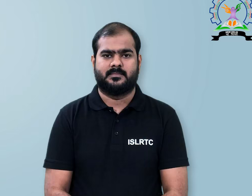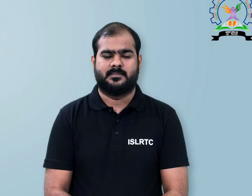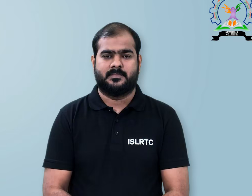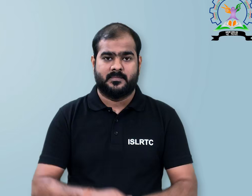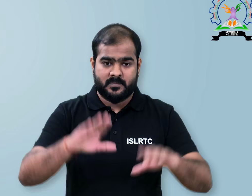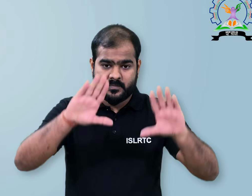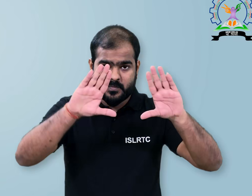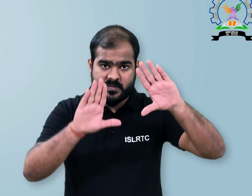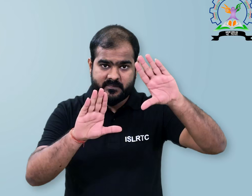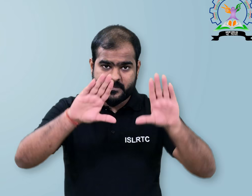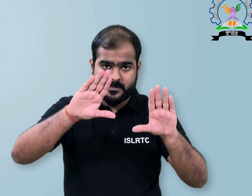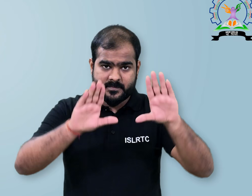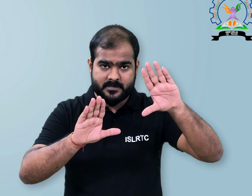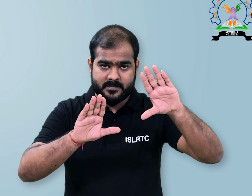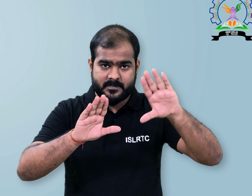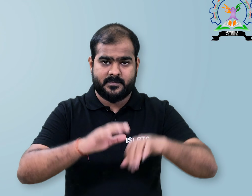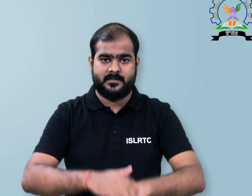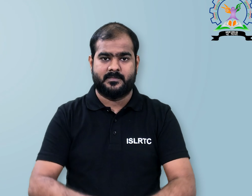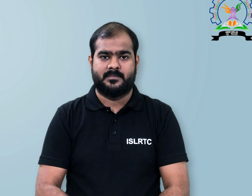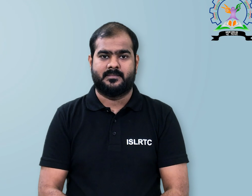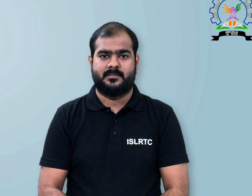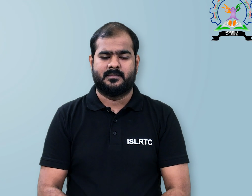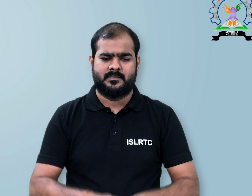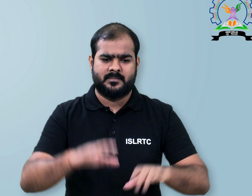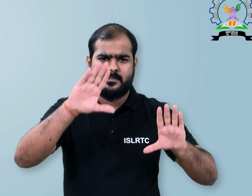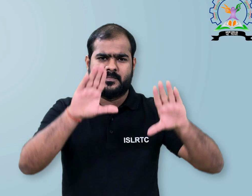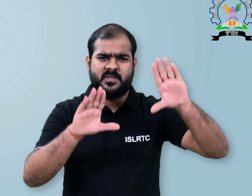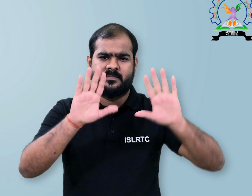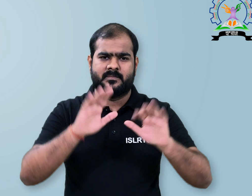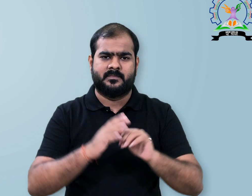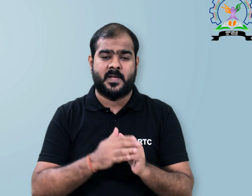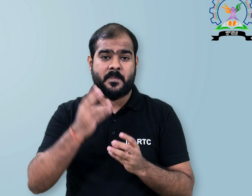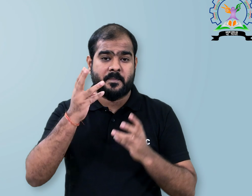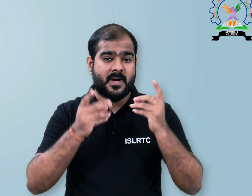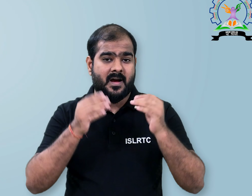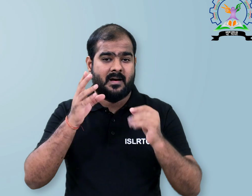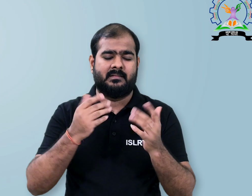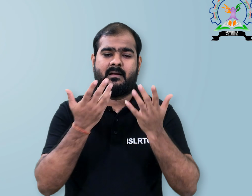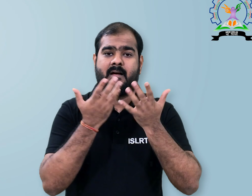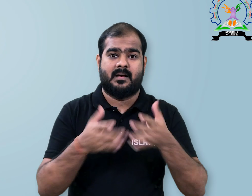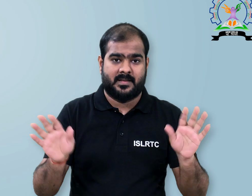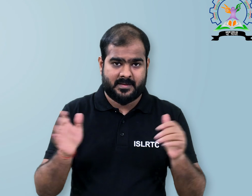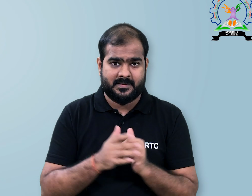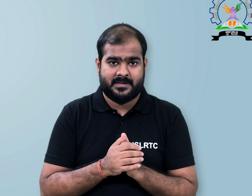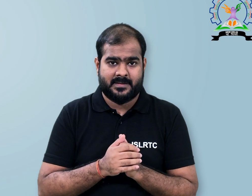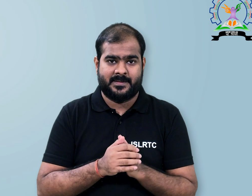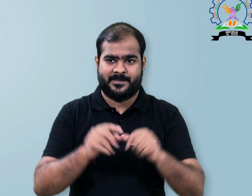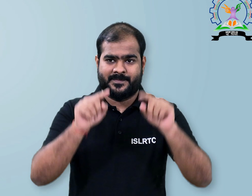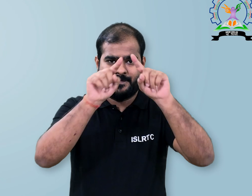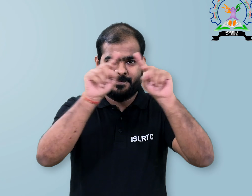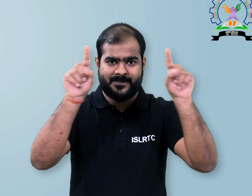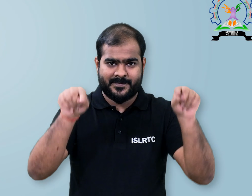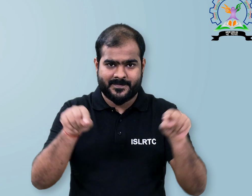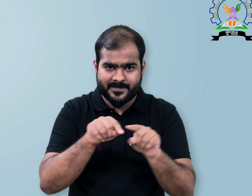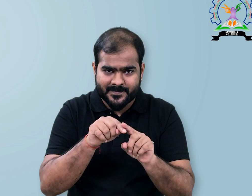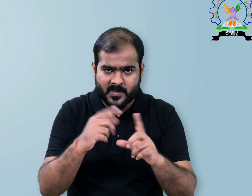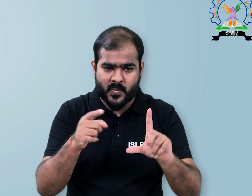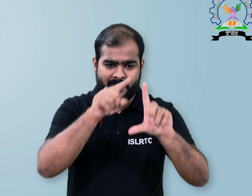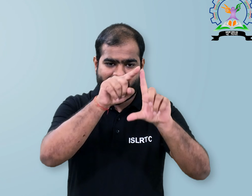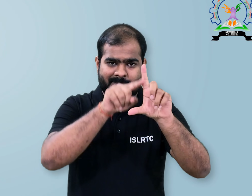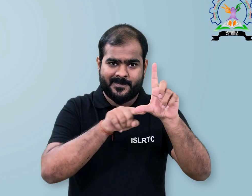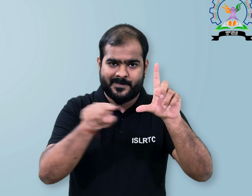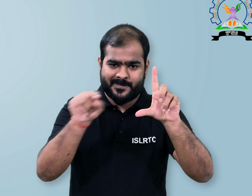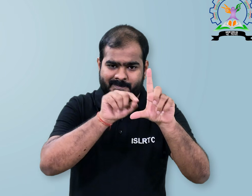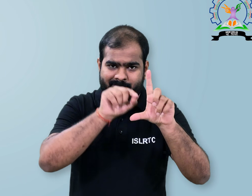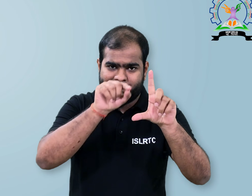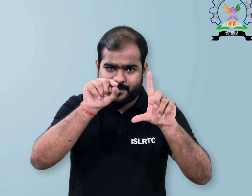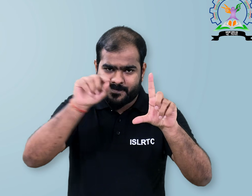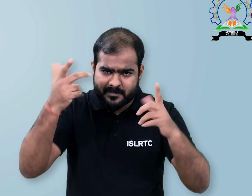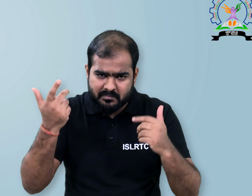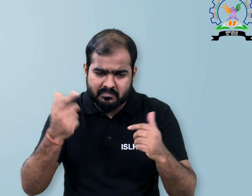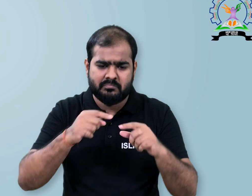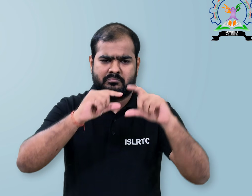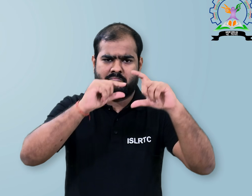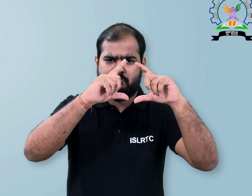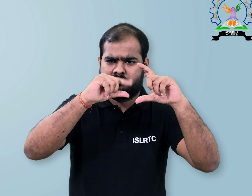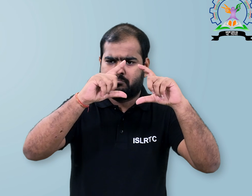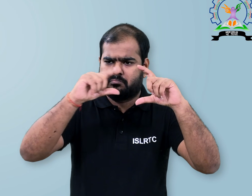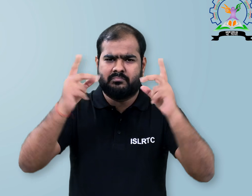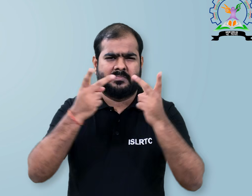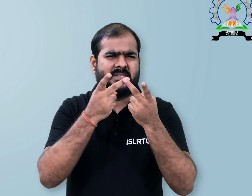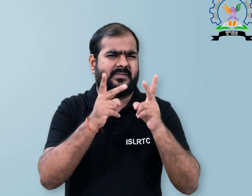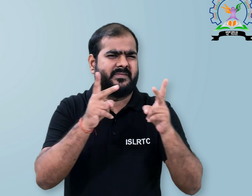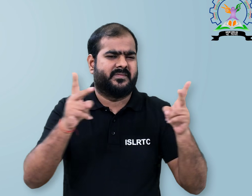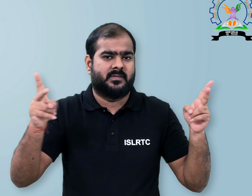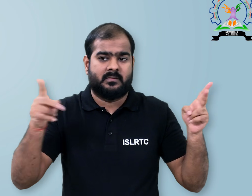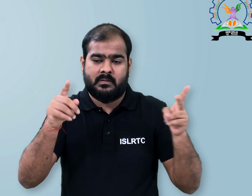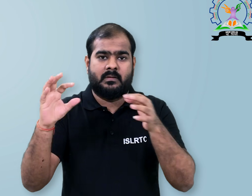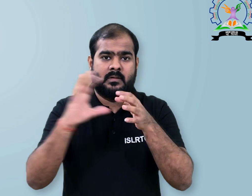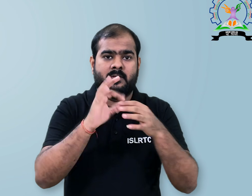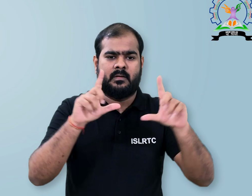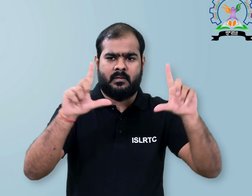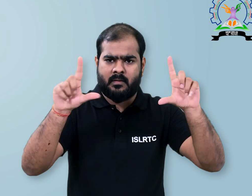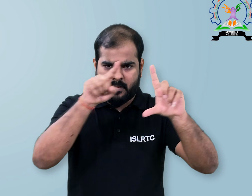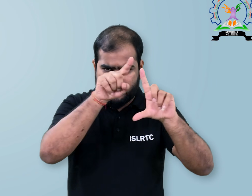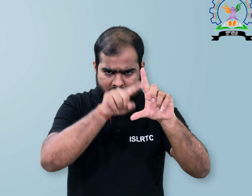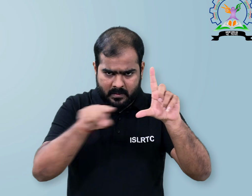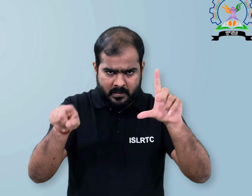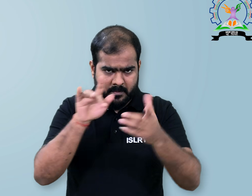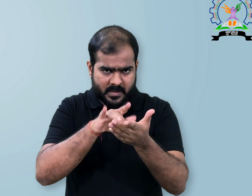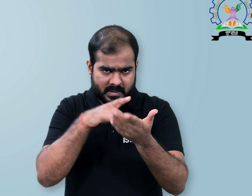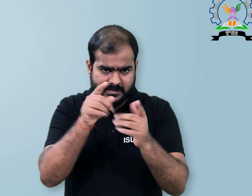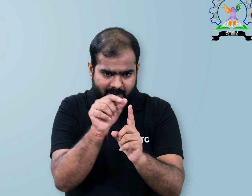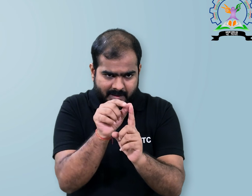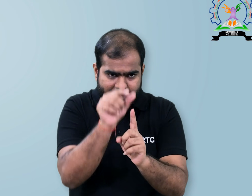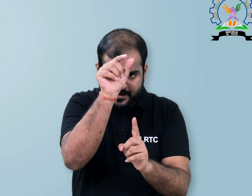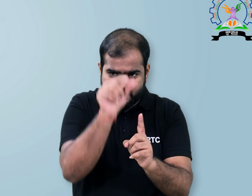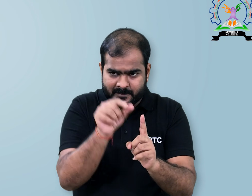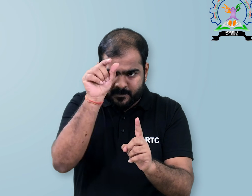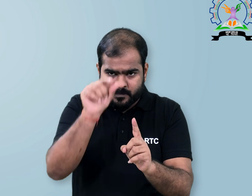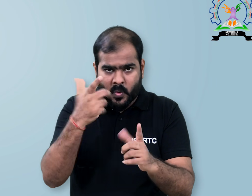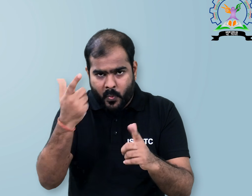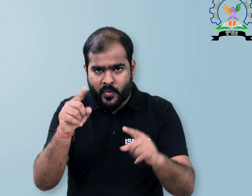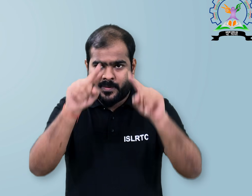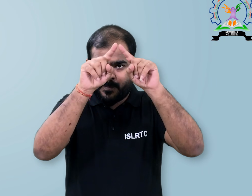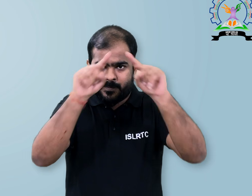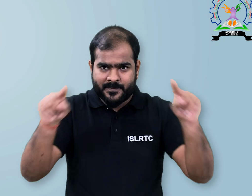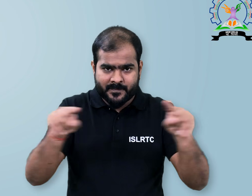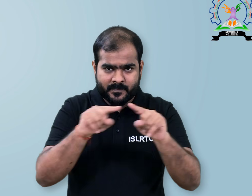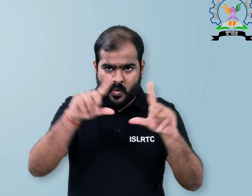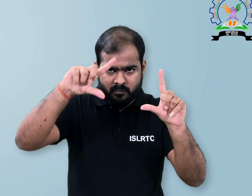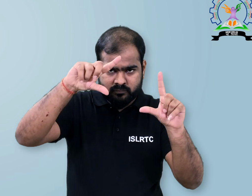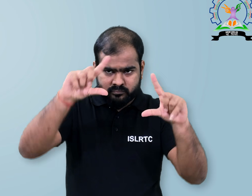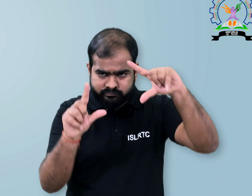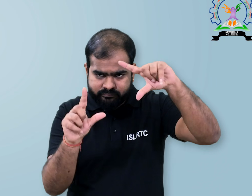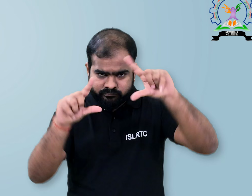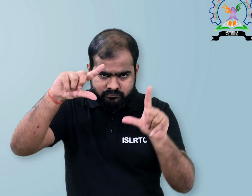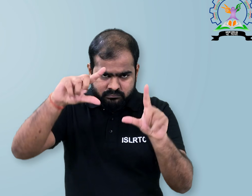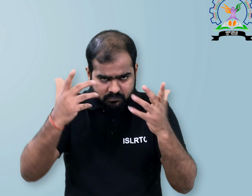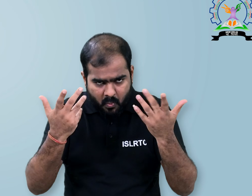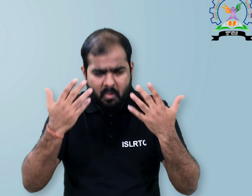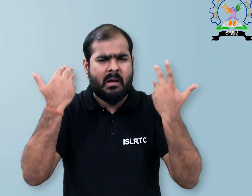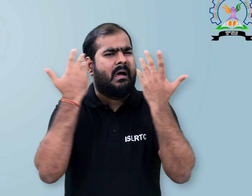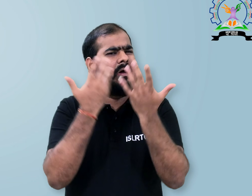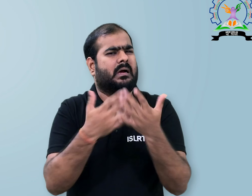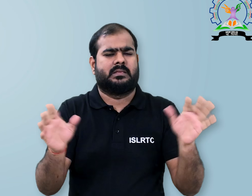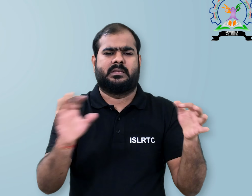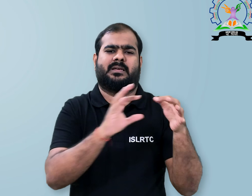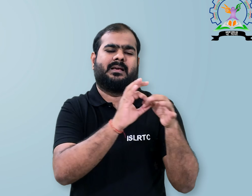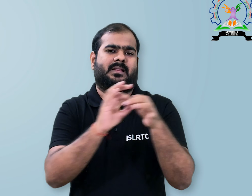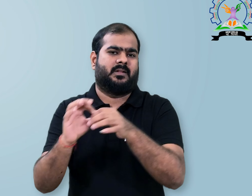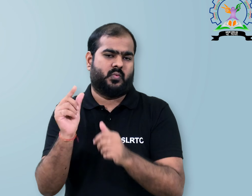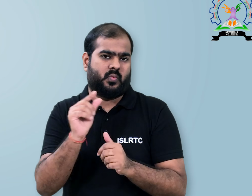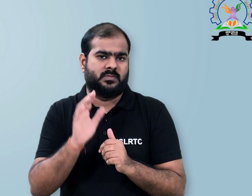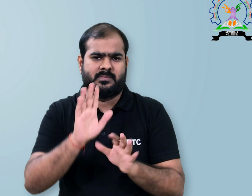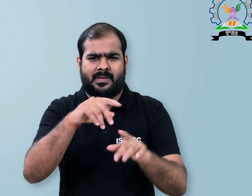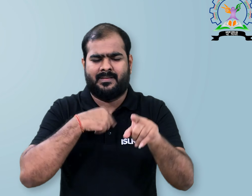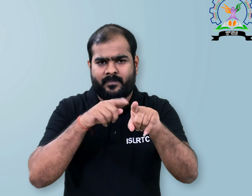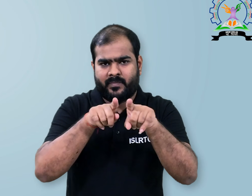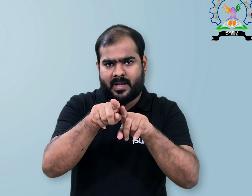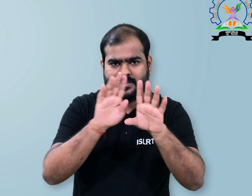Orientation "Orientation refers to the position or direction of something relative to a reference system or another object. In geometry, it describes the arrangement of points, lines, or shapes in space.